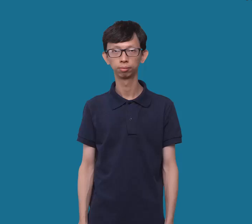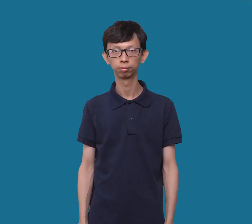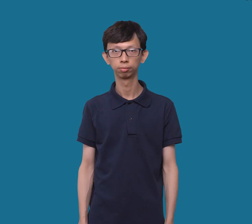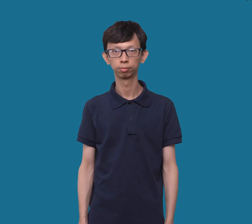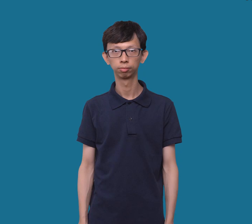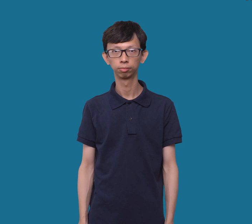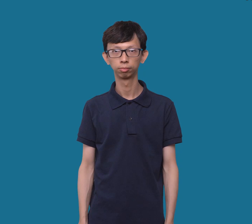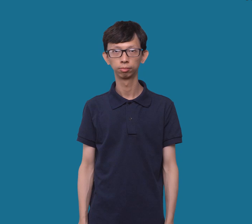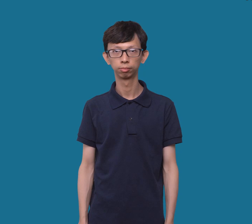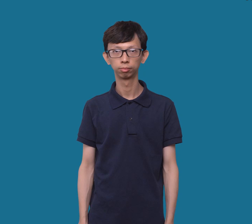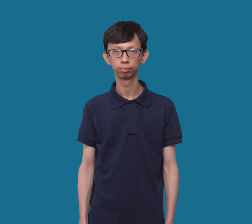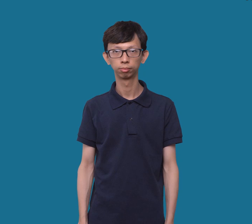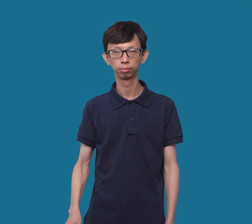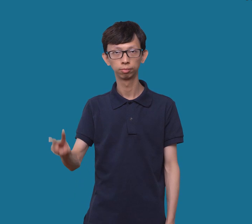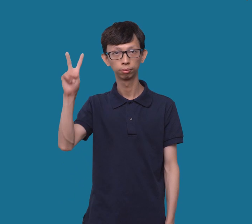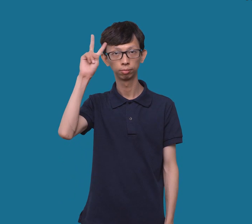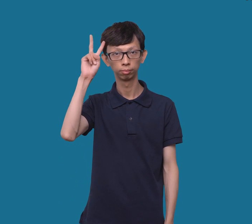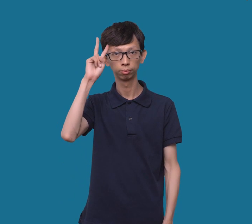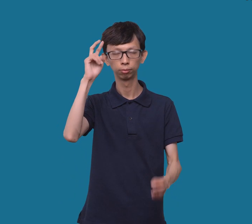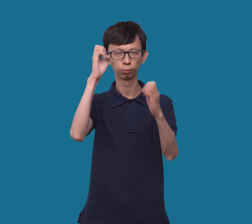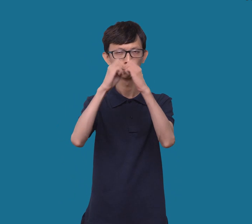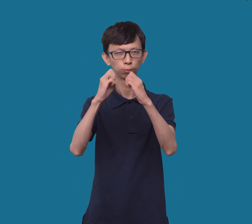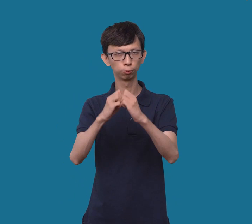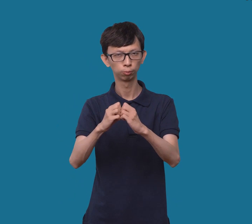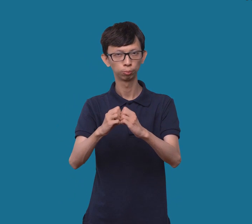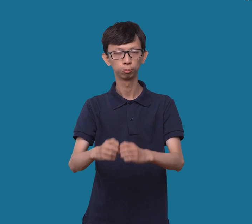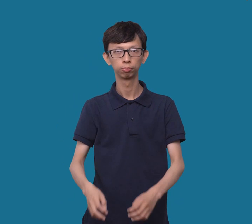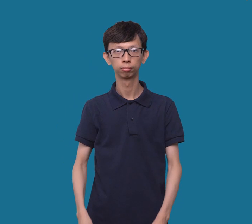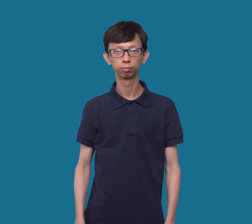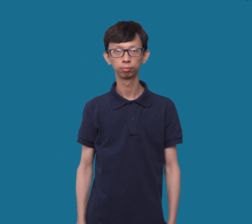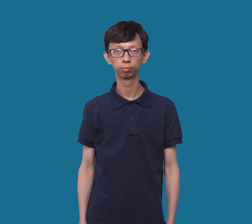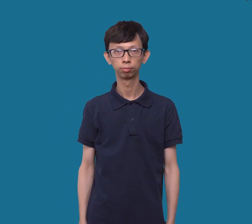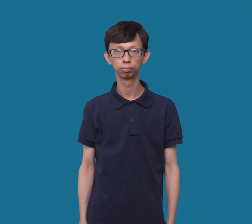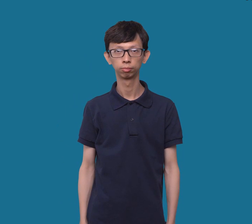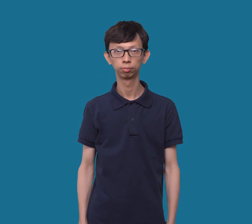viện nghiên cứu